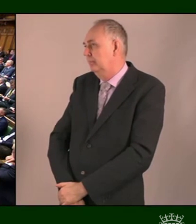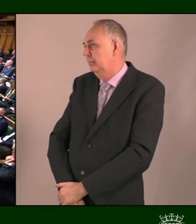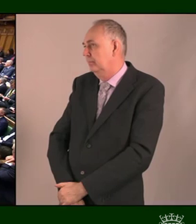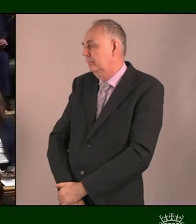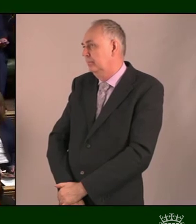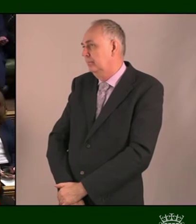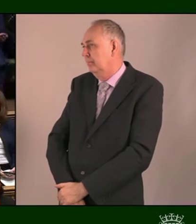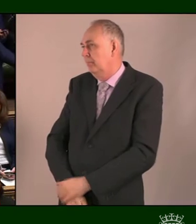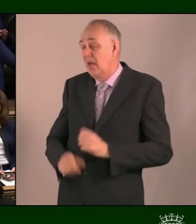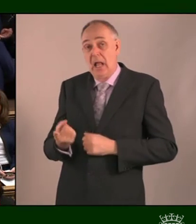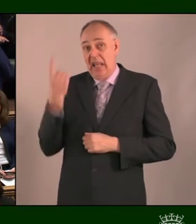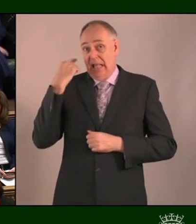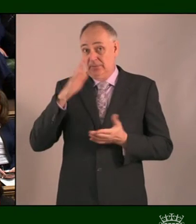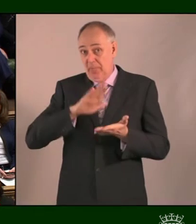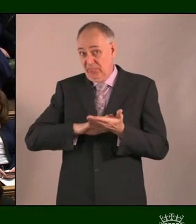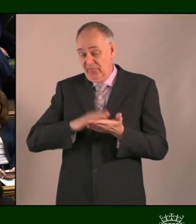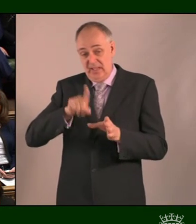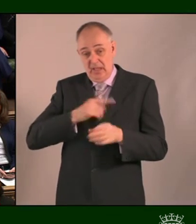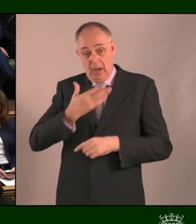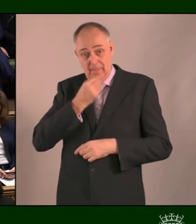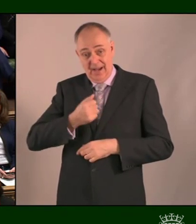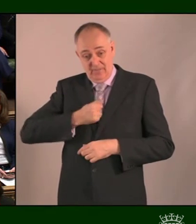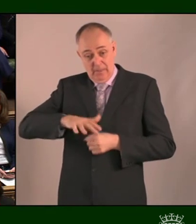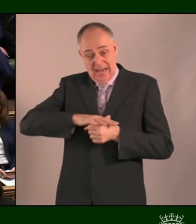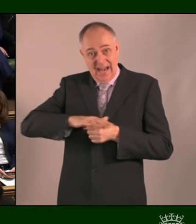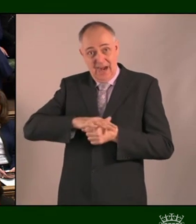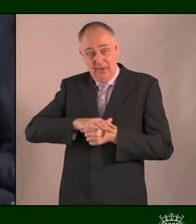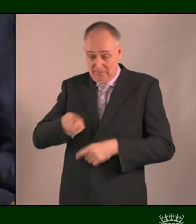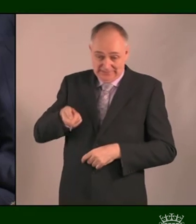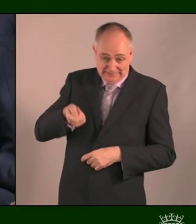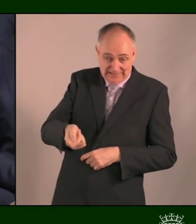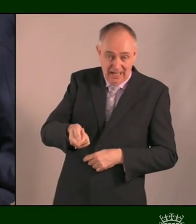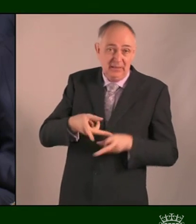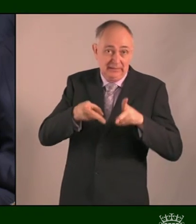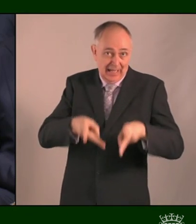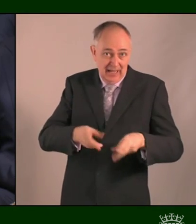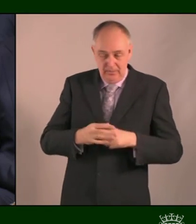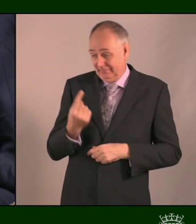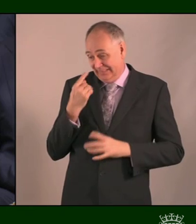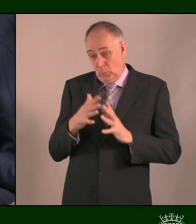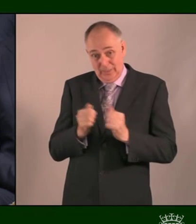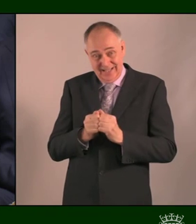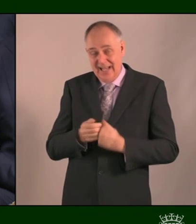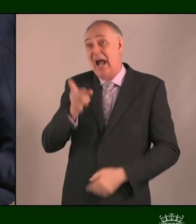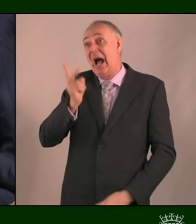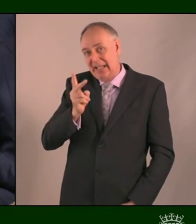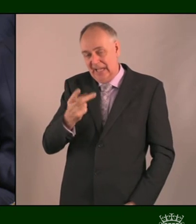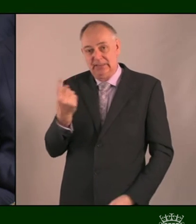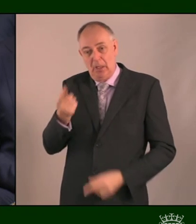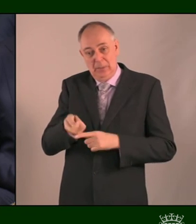Last month, a young man from my constituency was fatally stabbed, and just this weekend another young man was stabbed in Coventry.